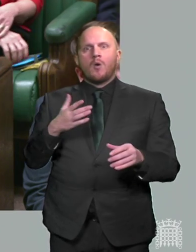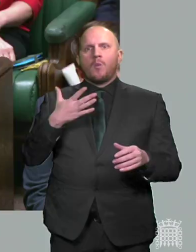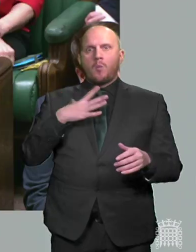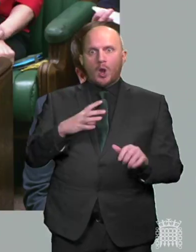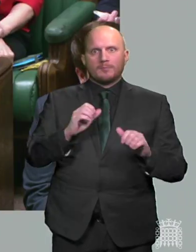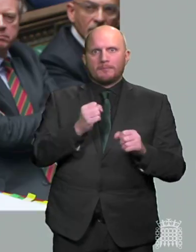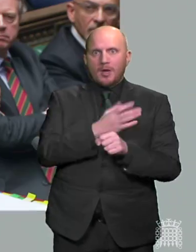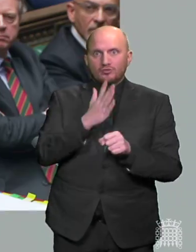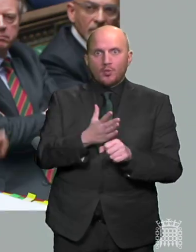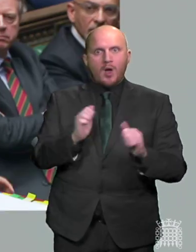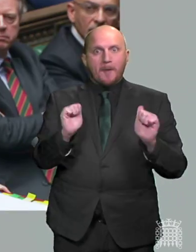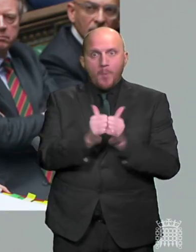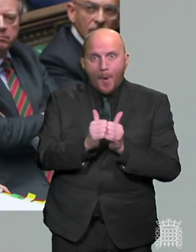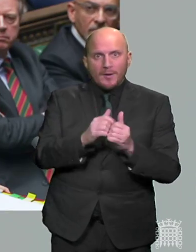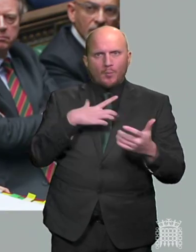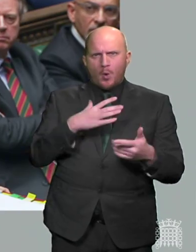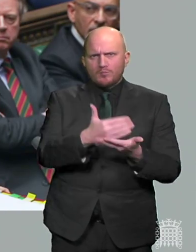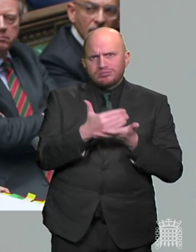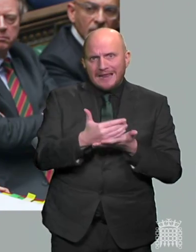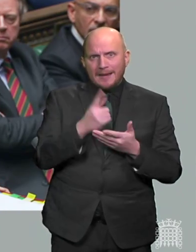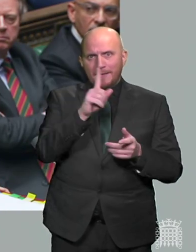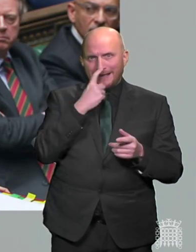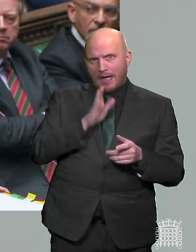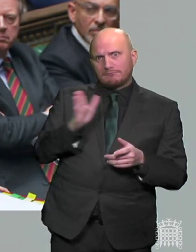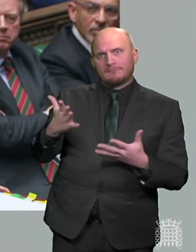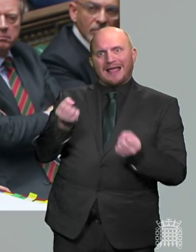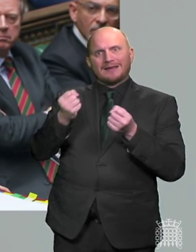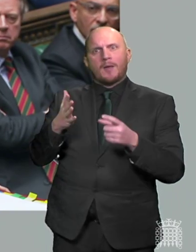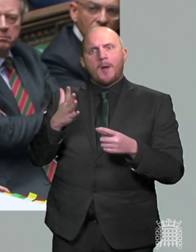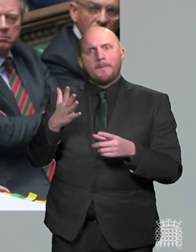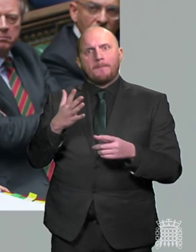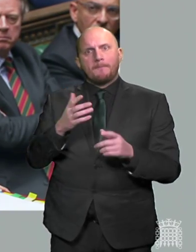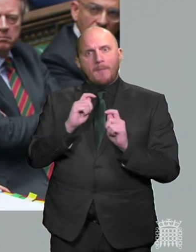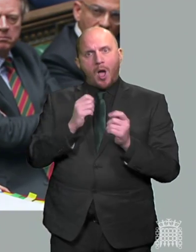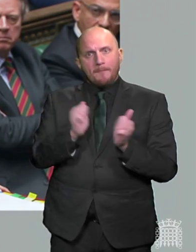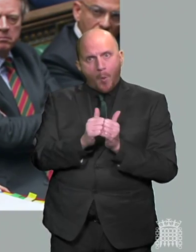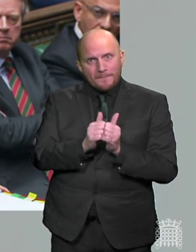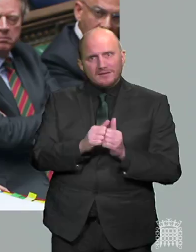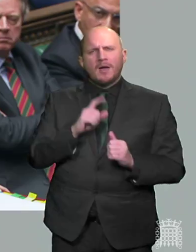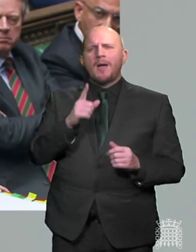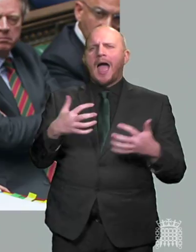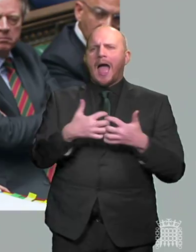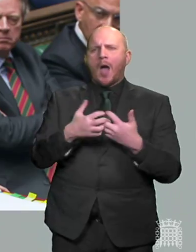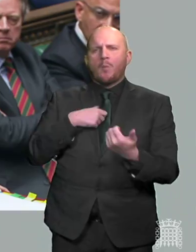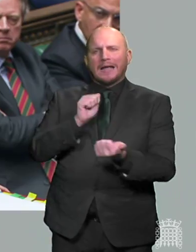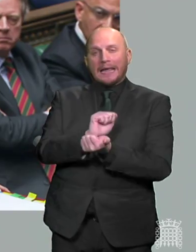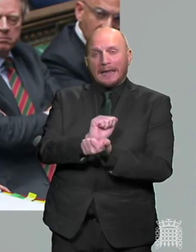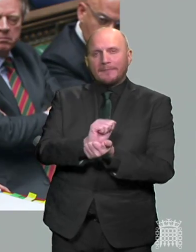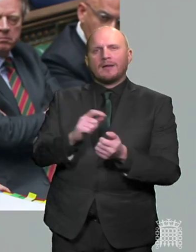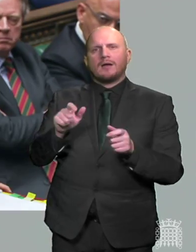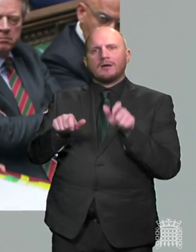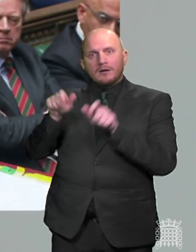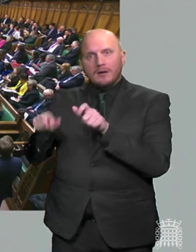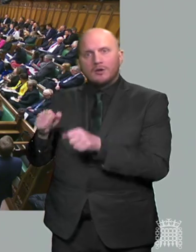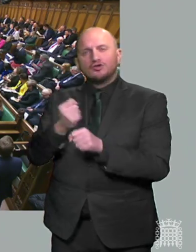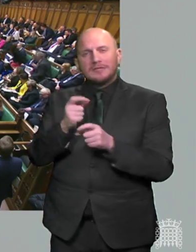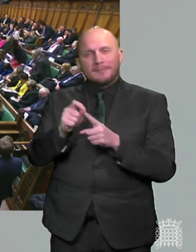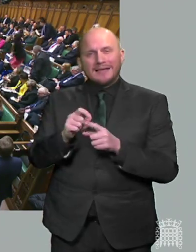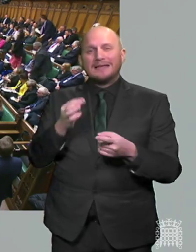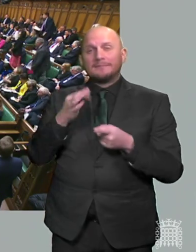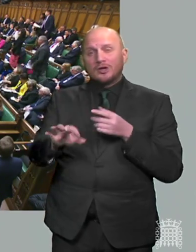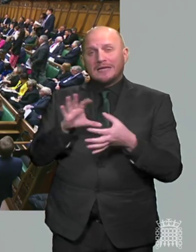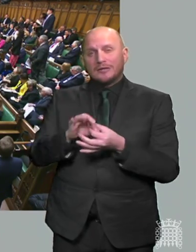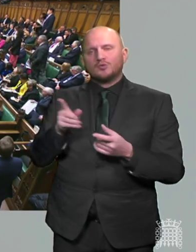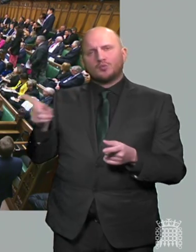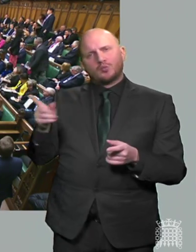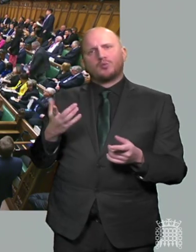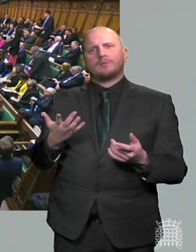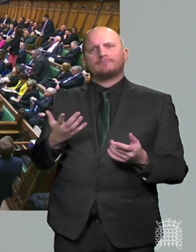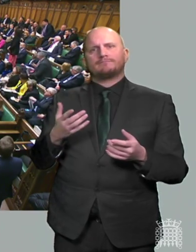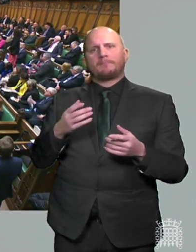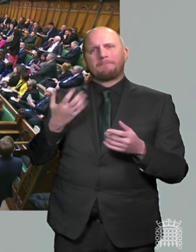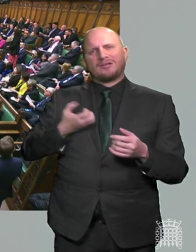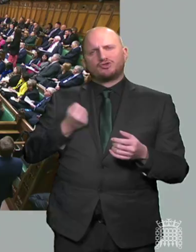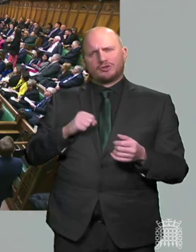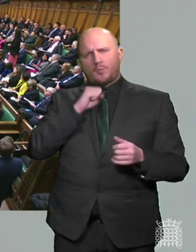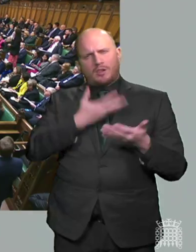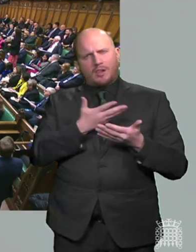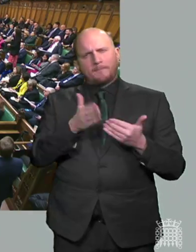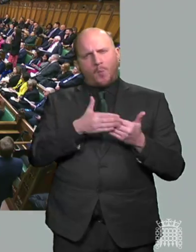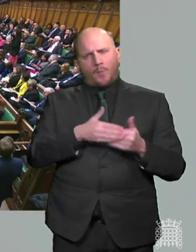My right honourable Friends the Secretary of State for Health and Social Care and the Chancellor are looking at how best we can increase retention, particularly with regard to pensions, and I look forward to getting their suggestions.